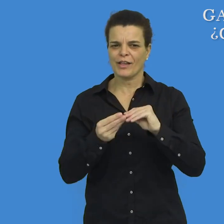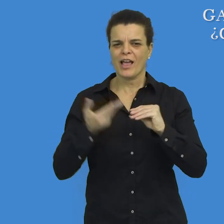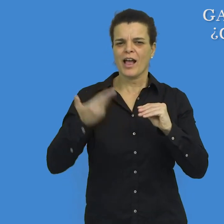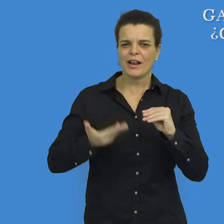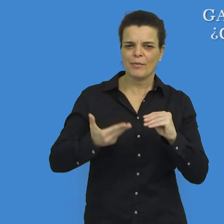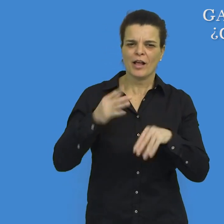importar